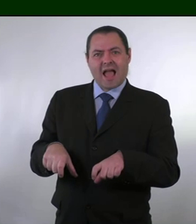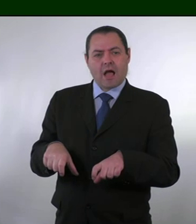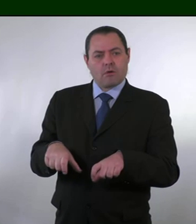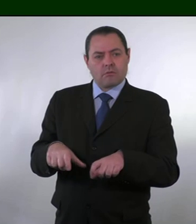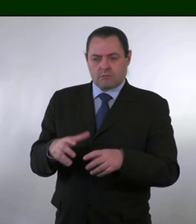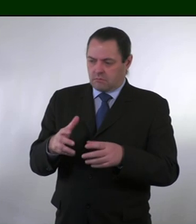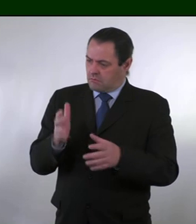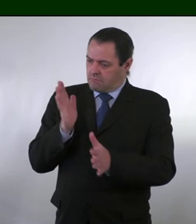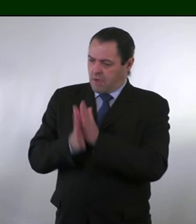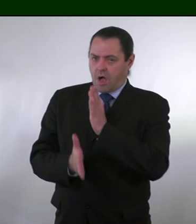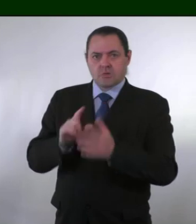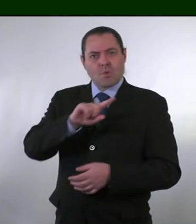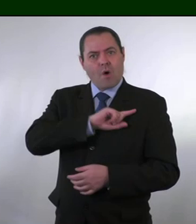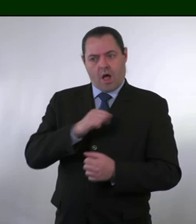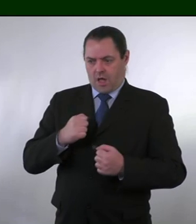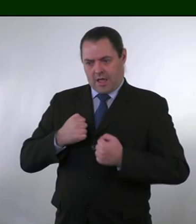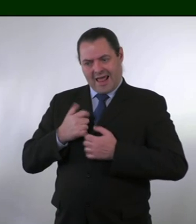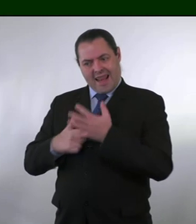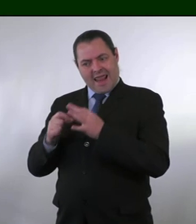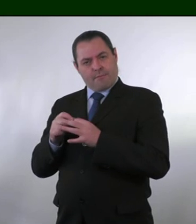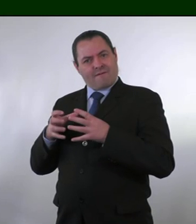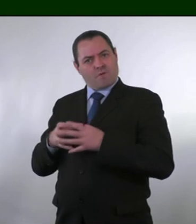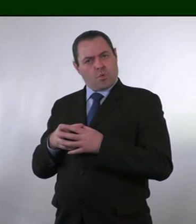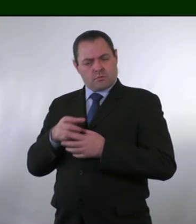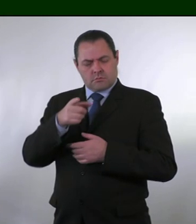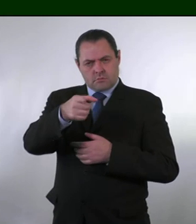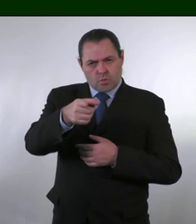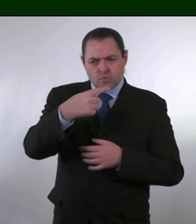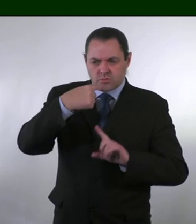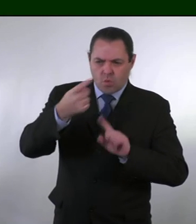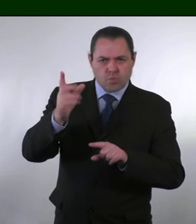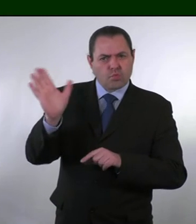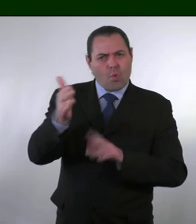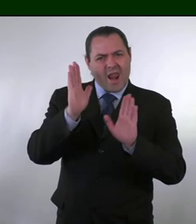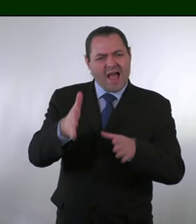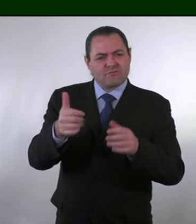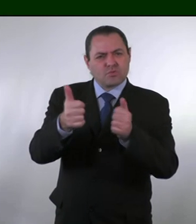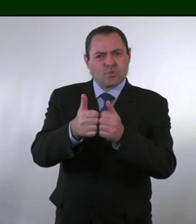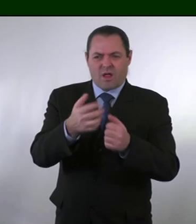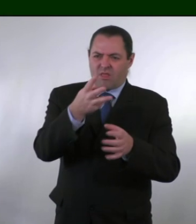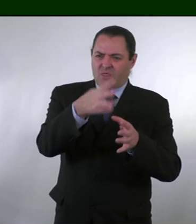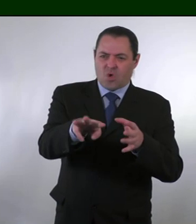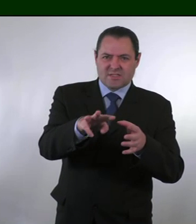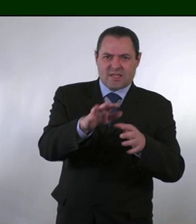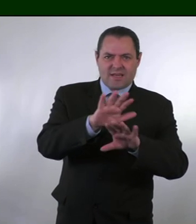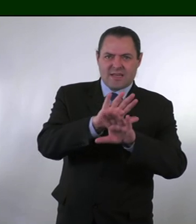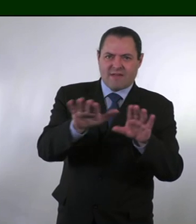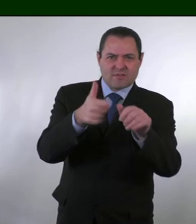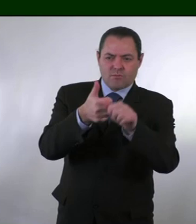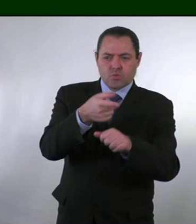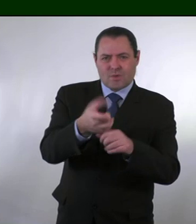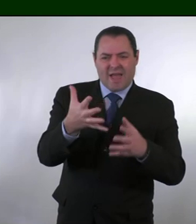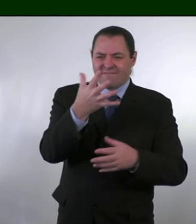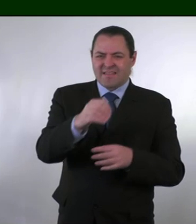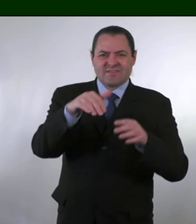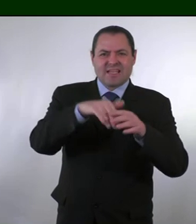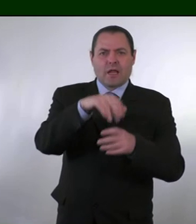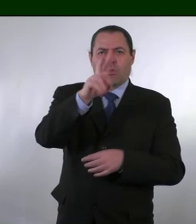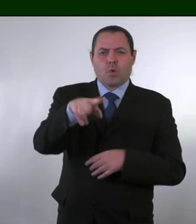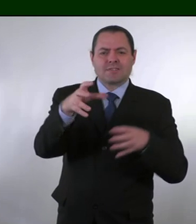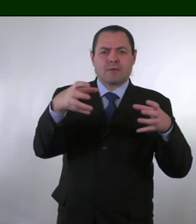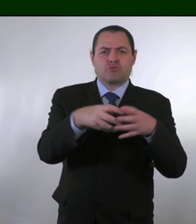Thirty-two of the Prime Minister’s own MPs broke a three-line Whip, and I hear that about 50 of them have joined a WhatsApp group to work out how they are going to oppose him next time around.